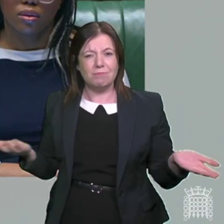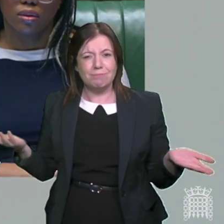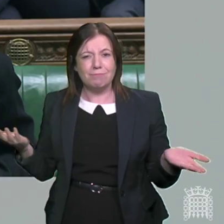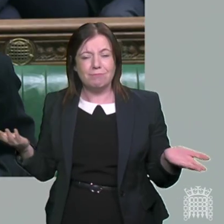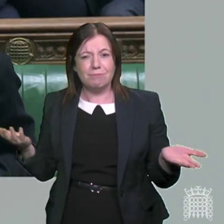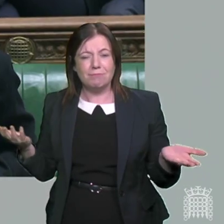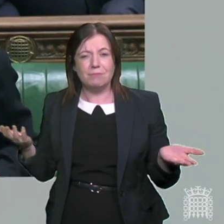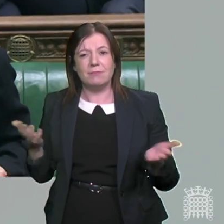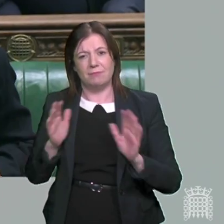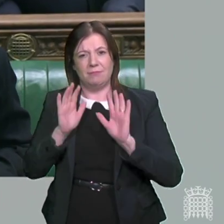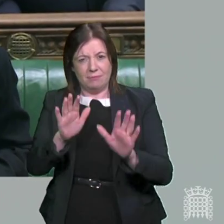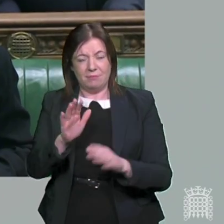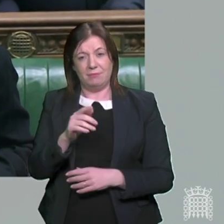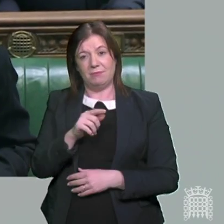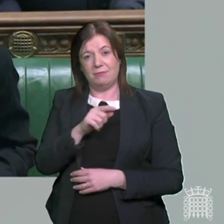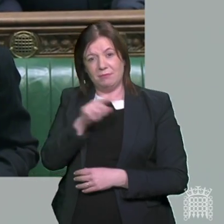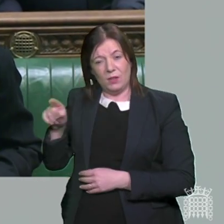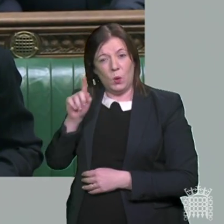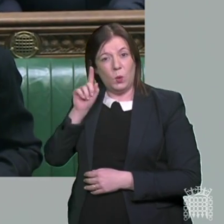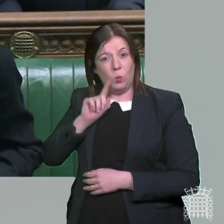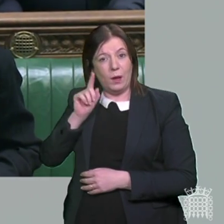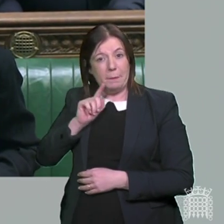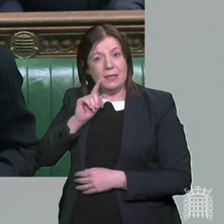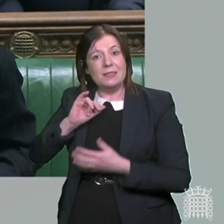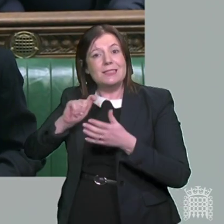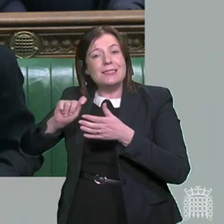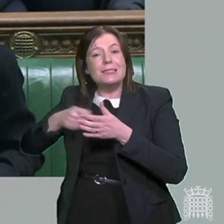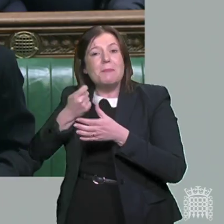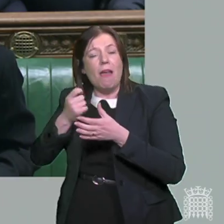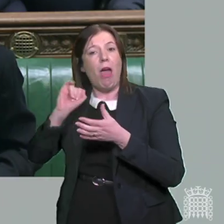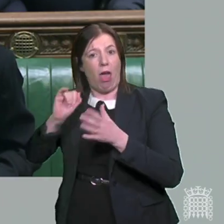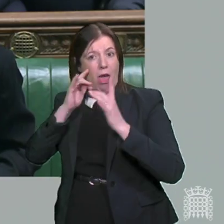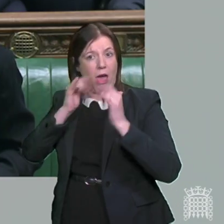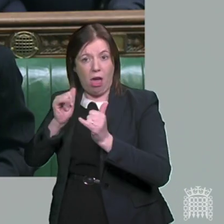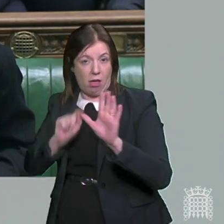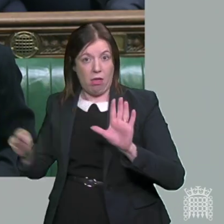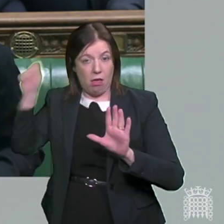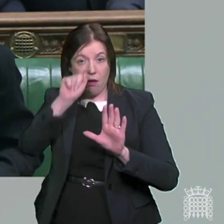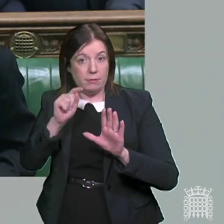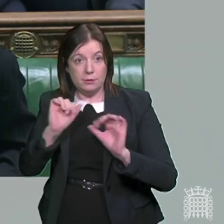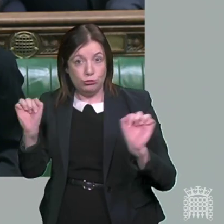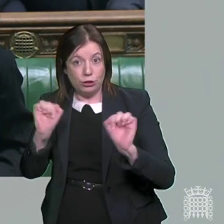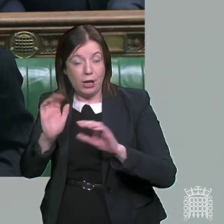On top of that, less than half of women are up to date with cervical screening in some areas.